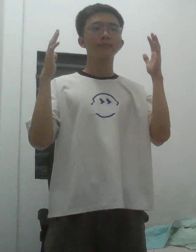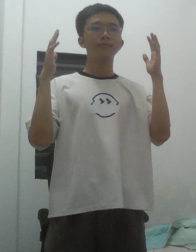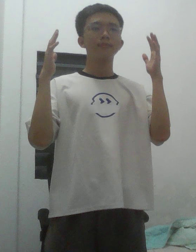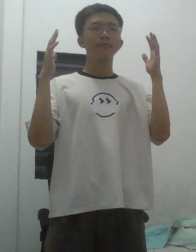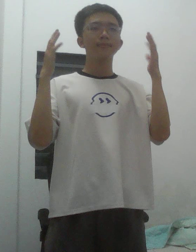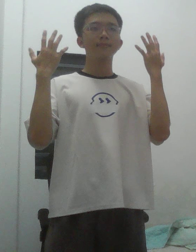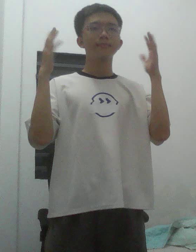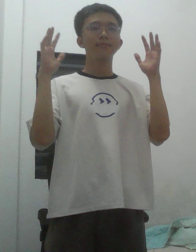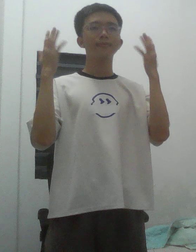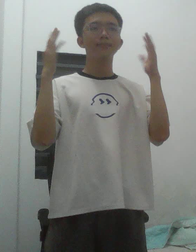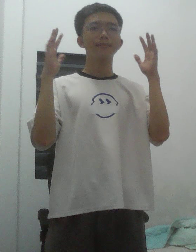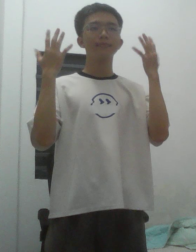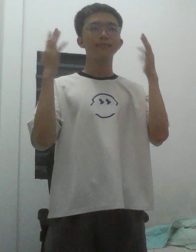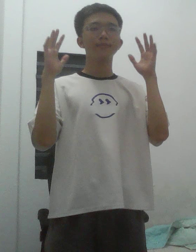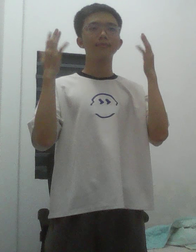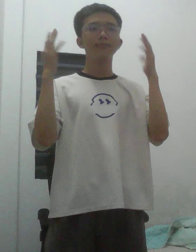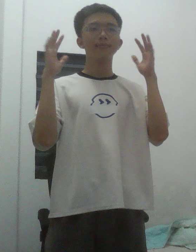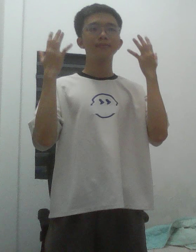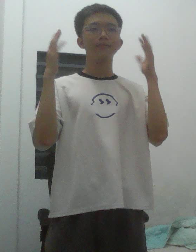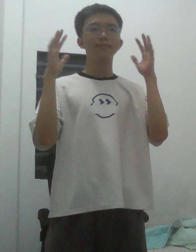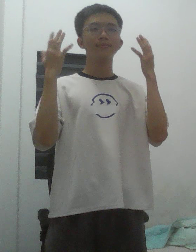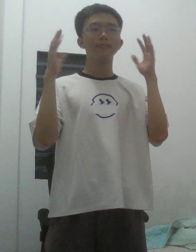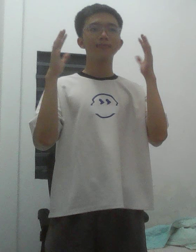vo tay